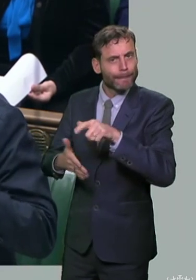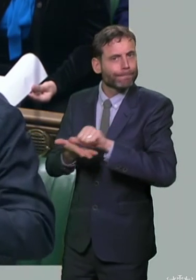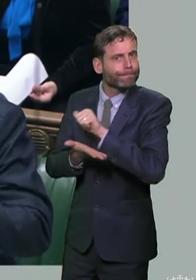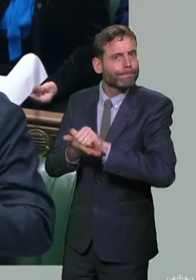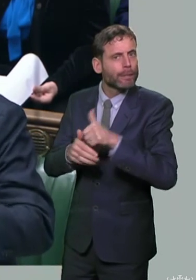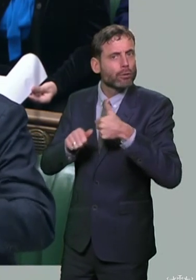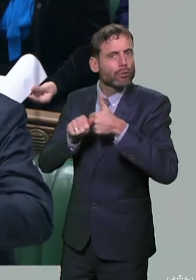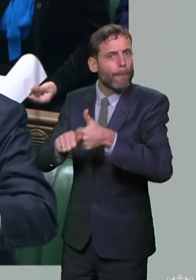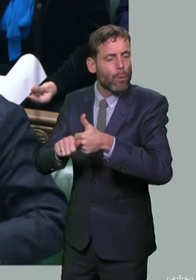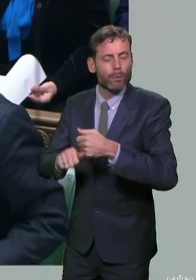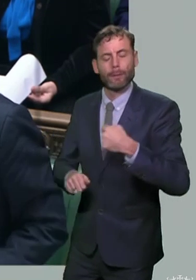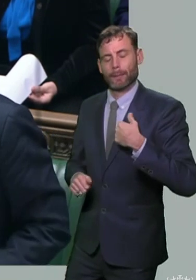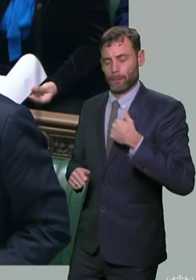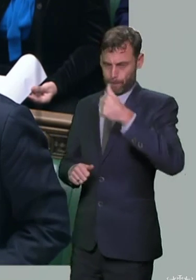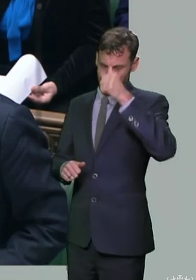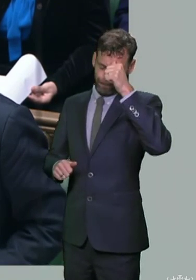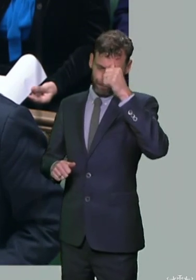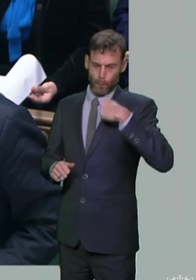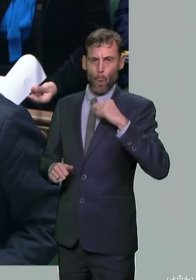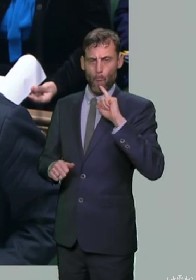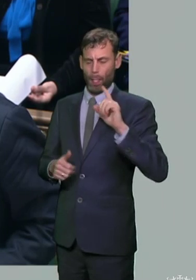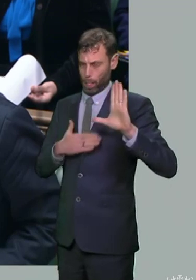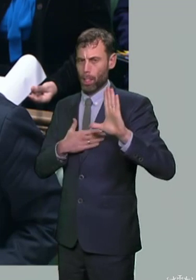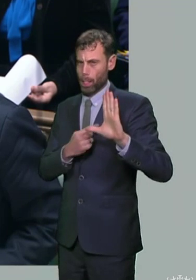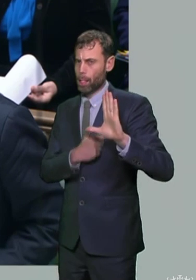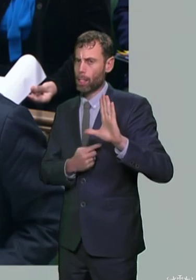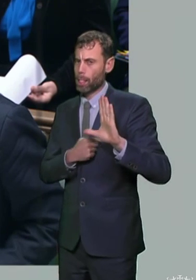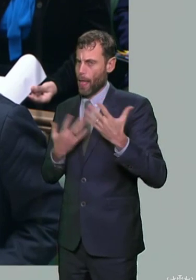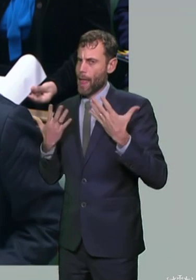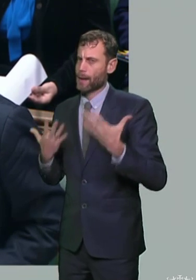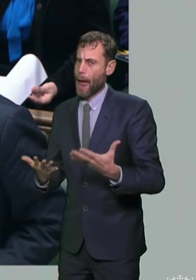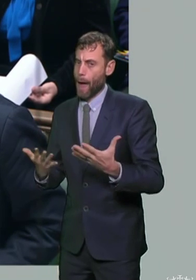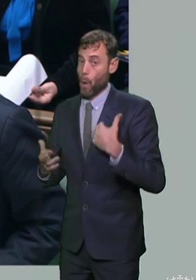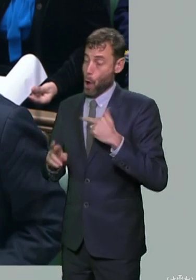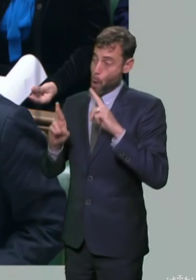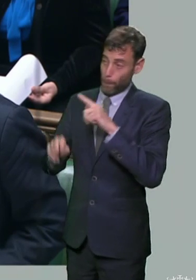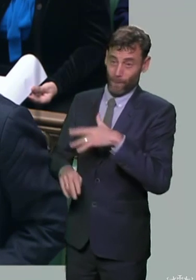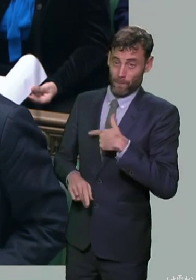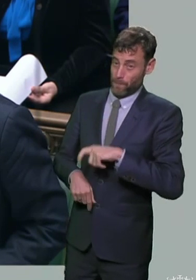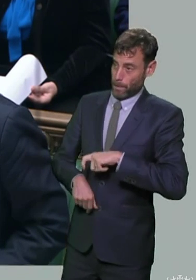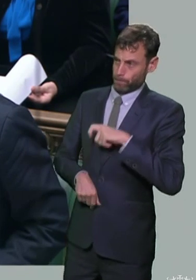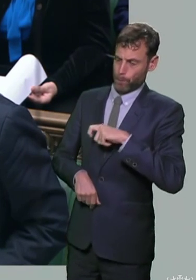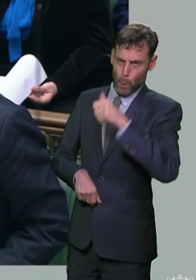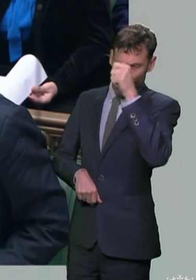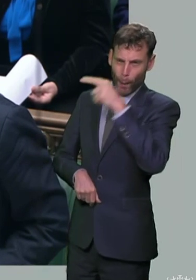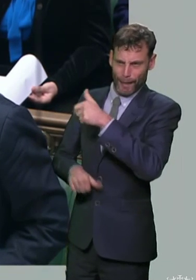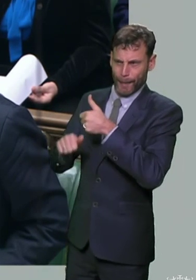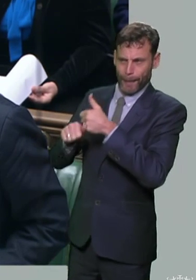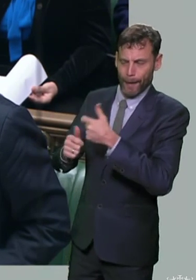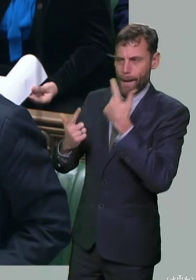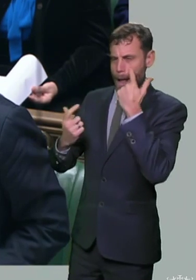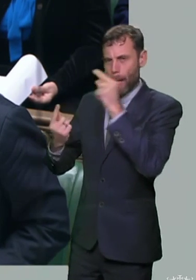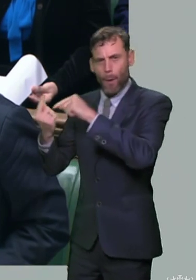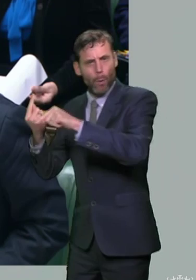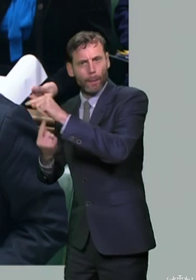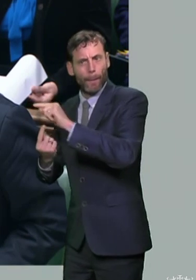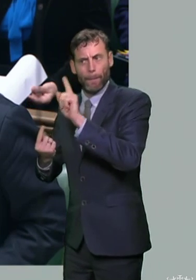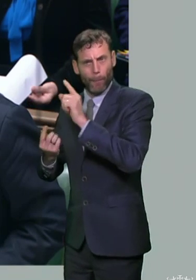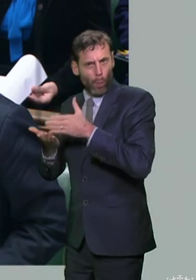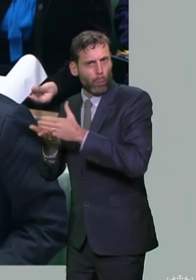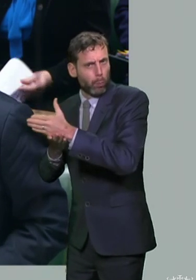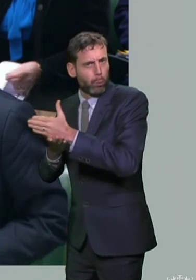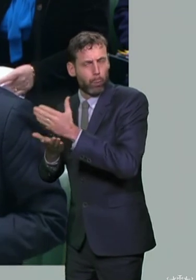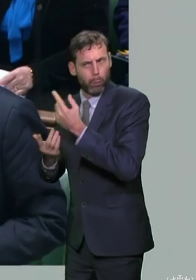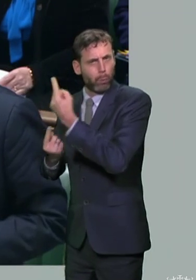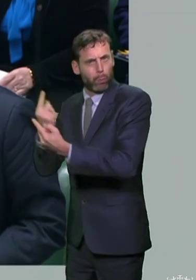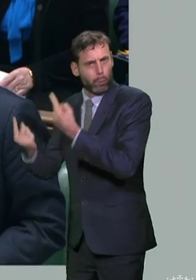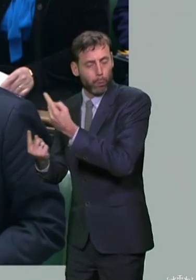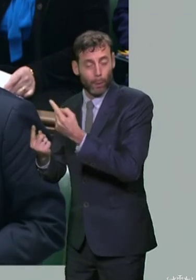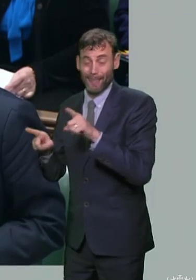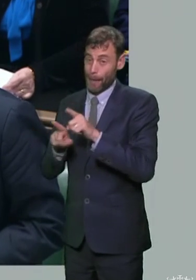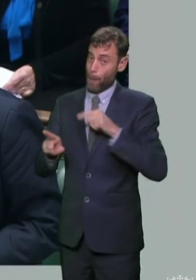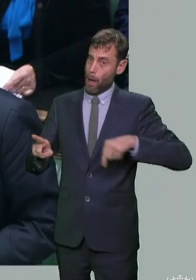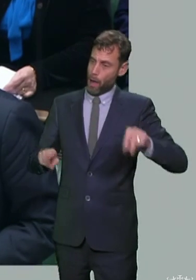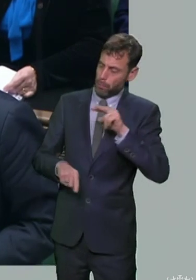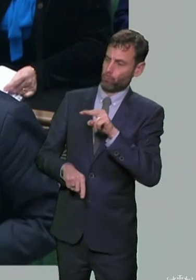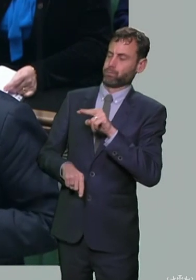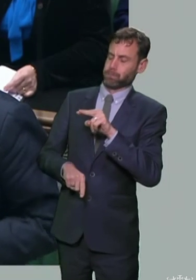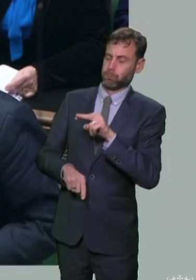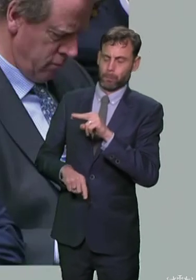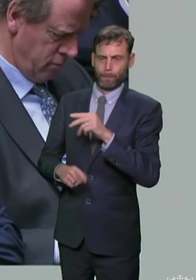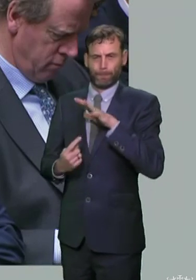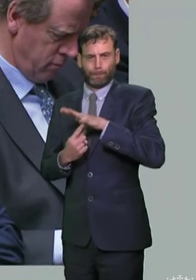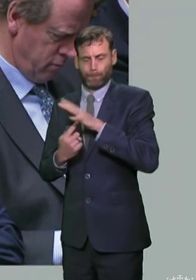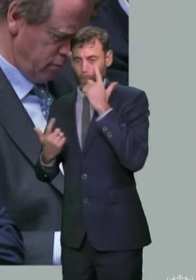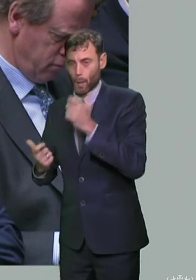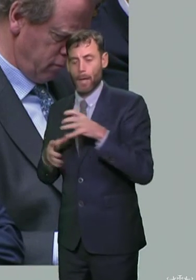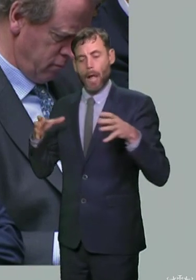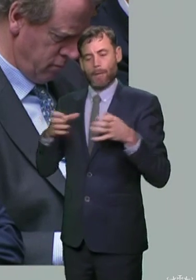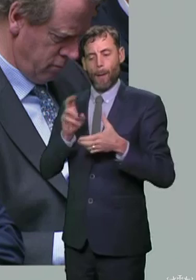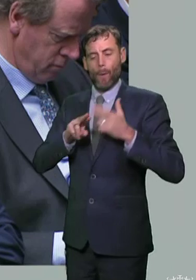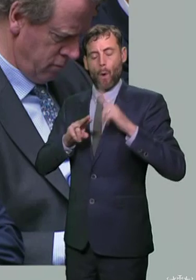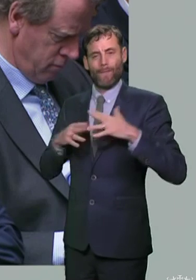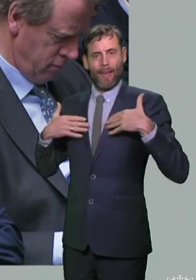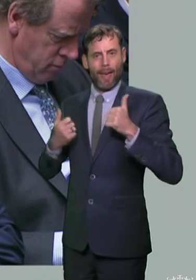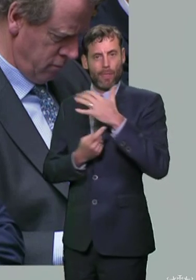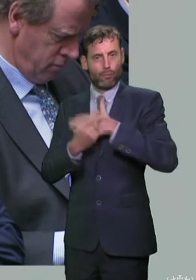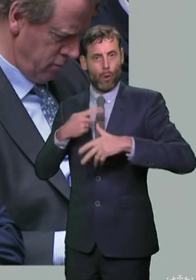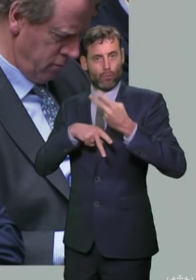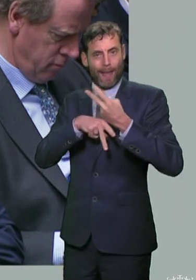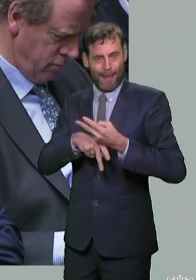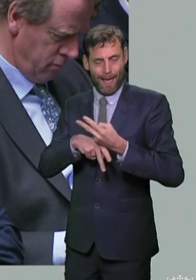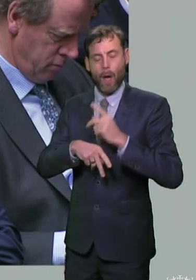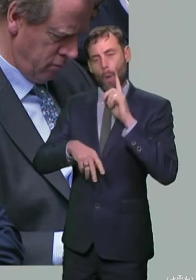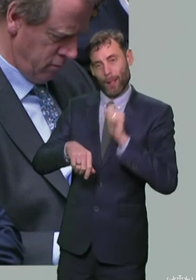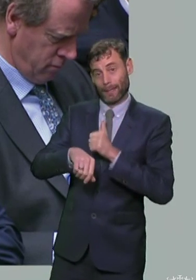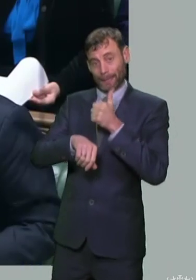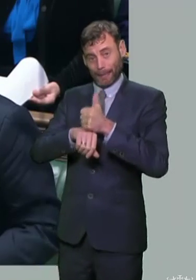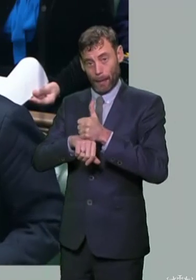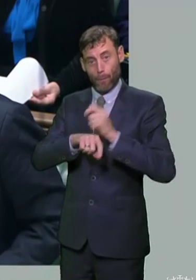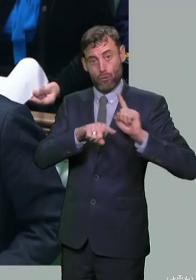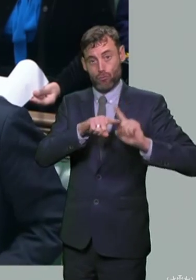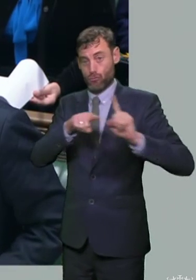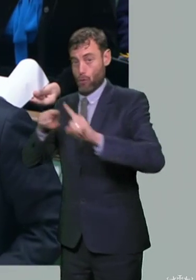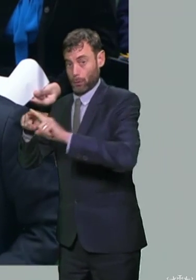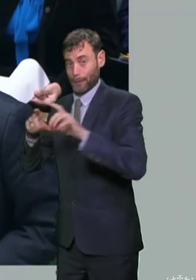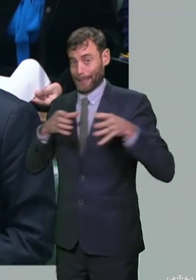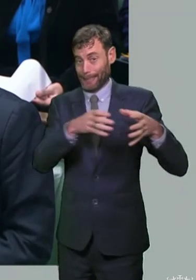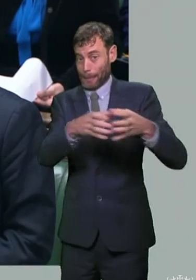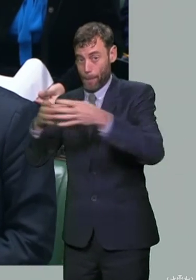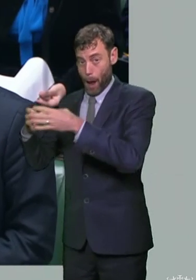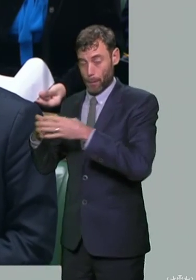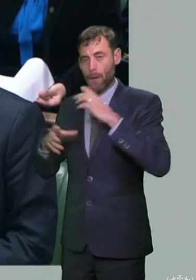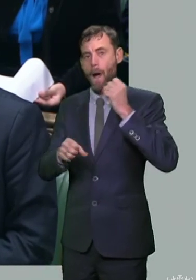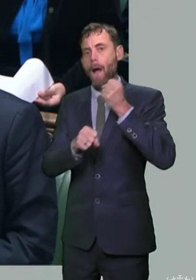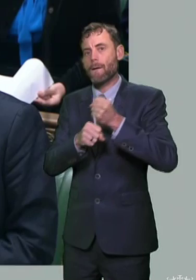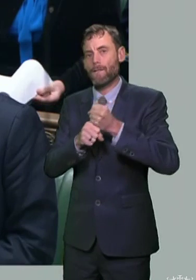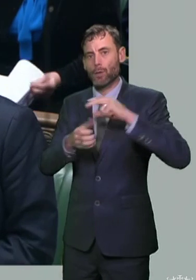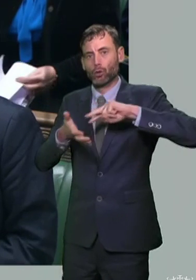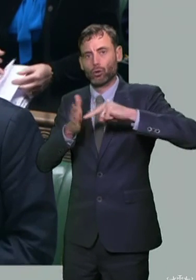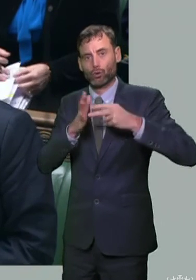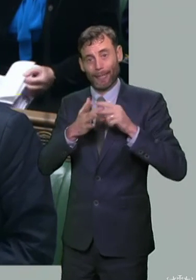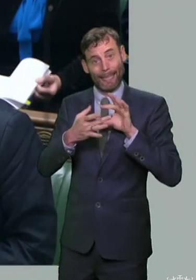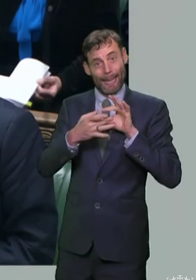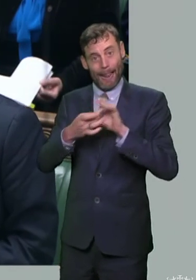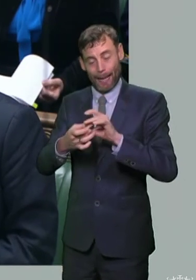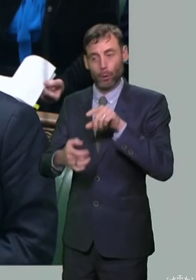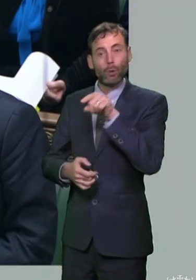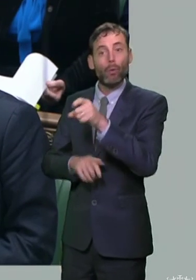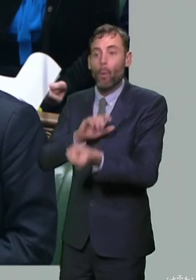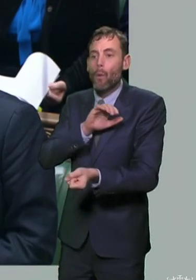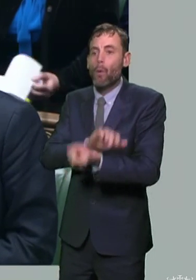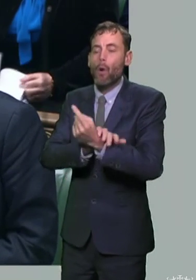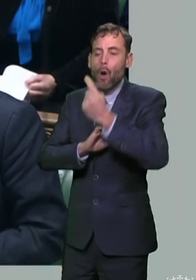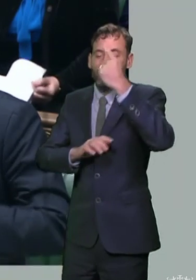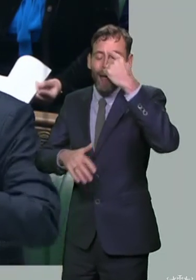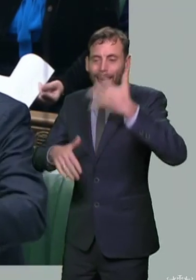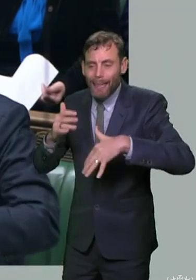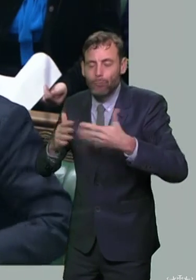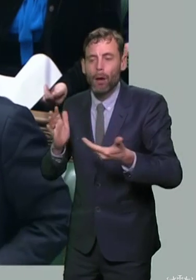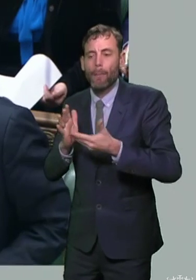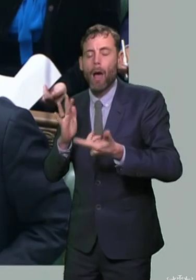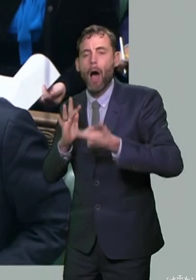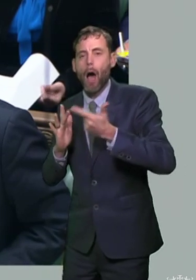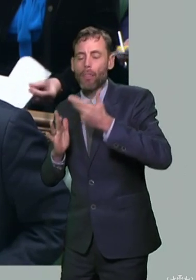What we can certainly pledge at this stage—I hope this will be of some use to him and the many who care about this issue in the way that he does, as I am sure Members do across the House—is that the Department of Health and Social Care will lead on the development of a cross-departmental Government strategy on acquired brain injury and other neurological conditions.